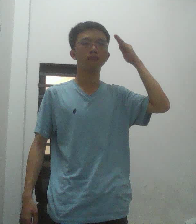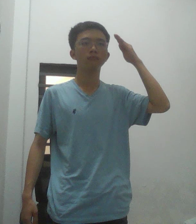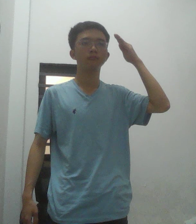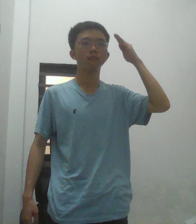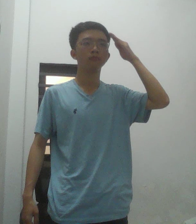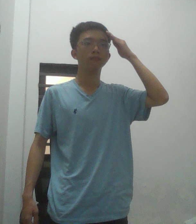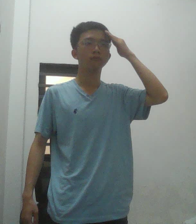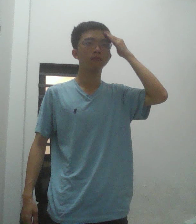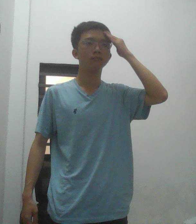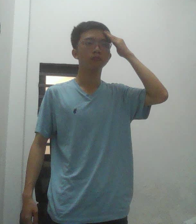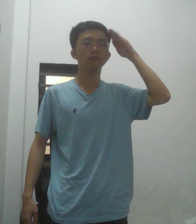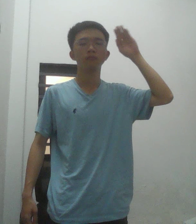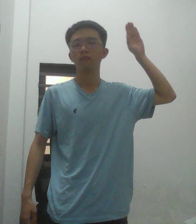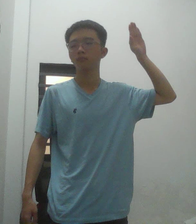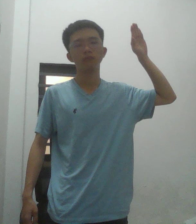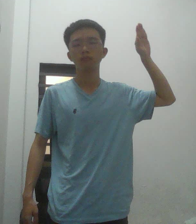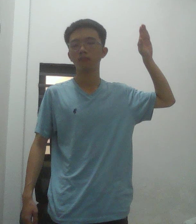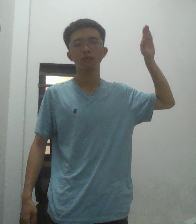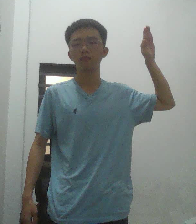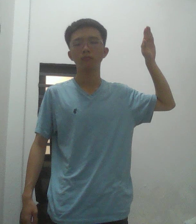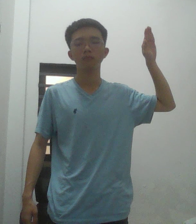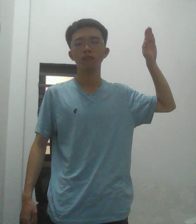khong biet